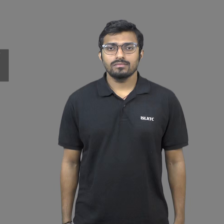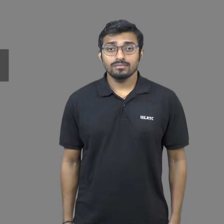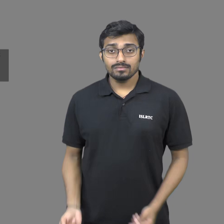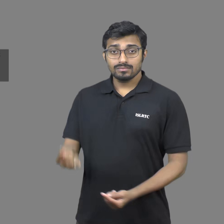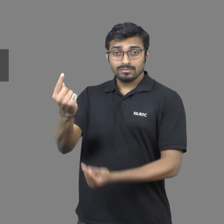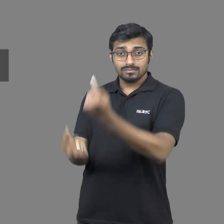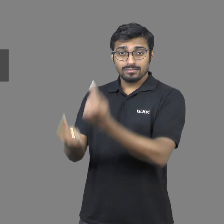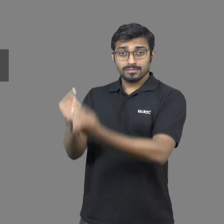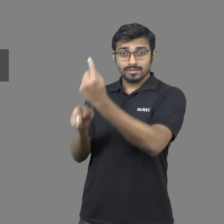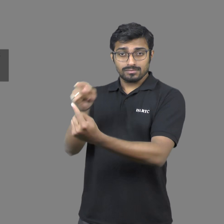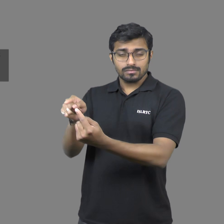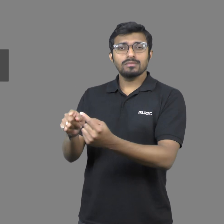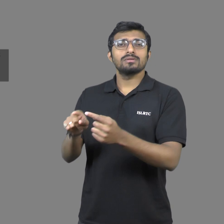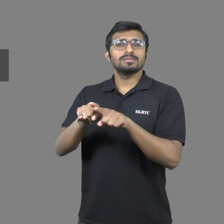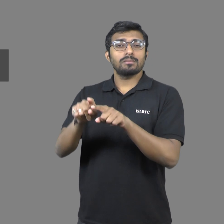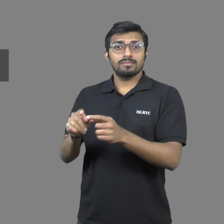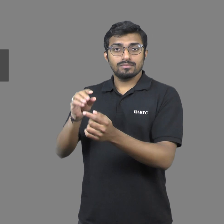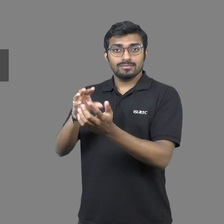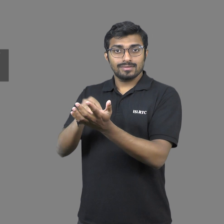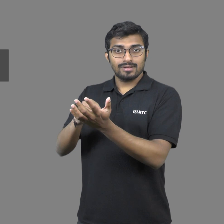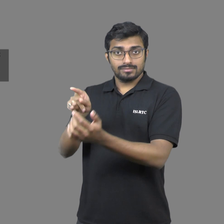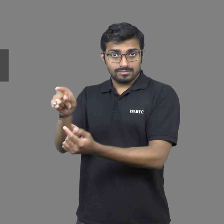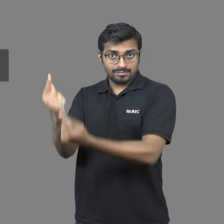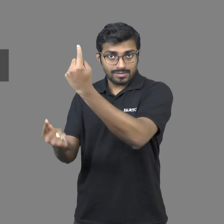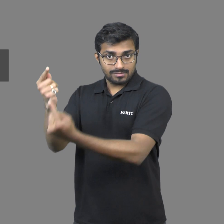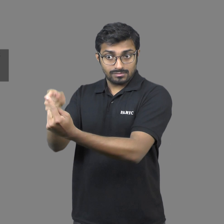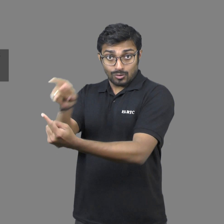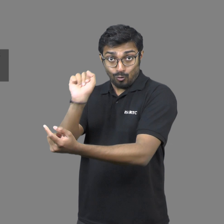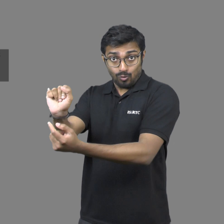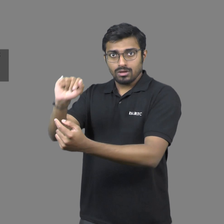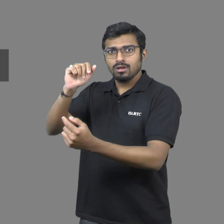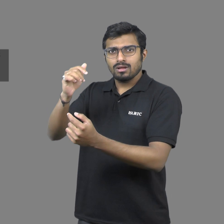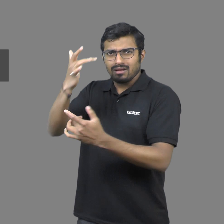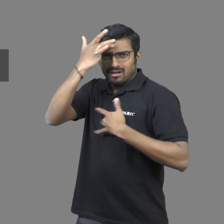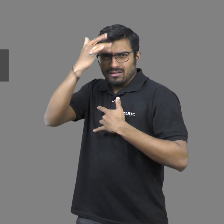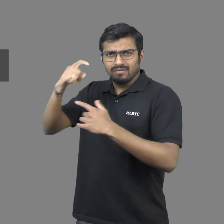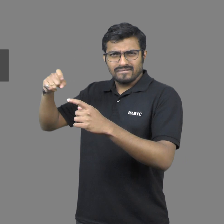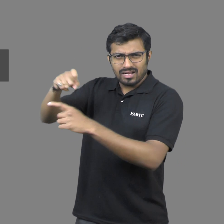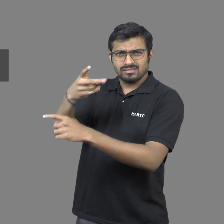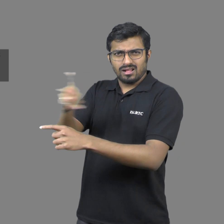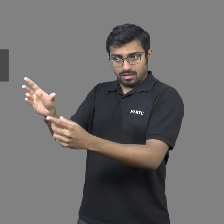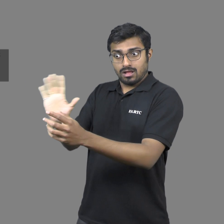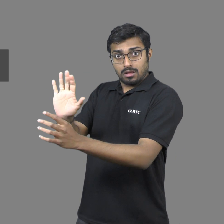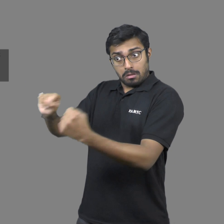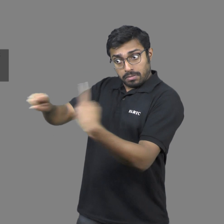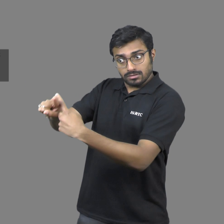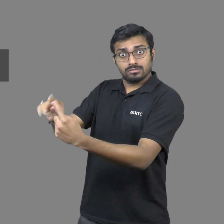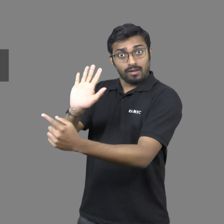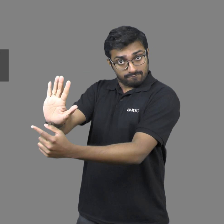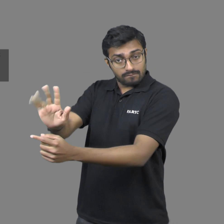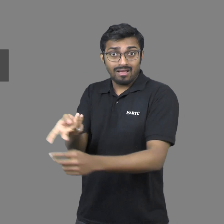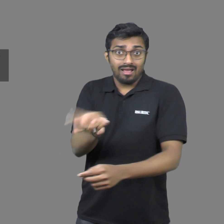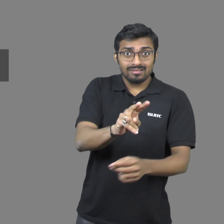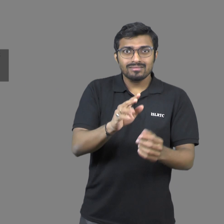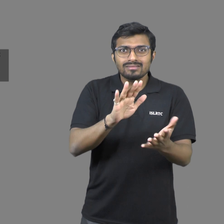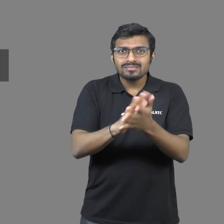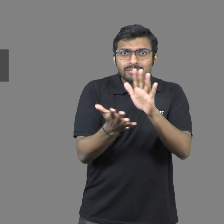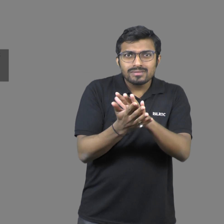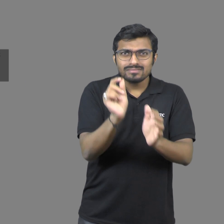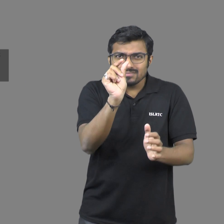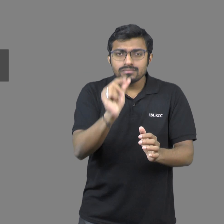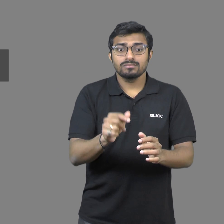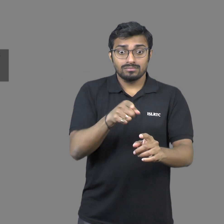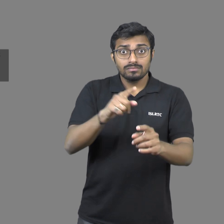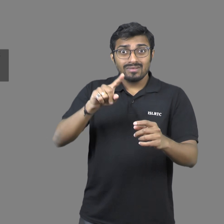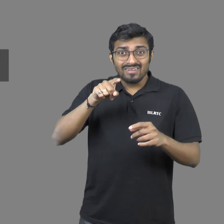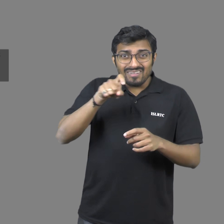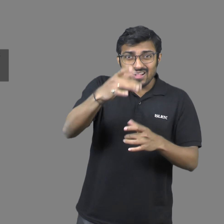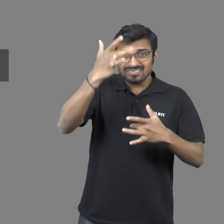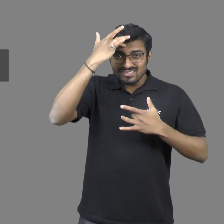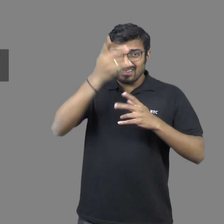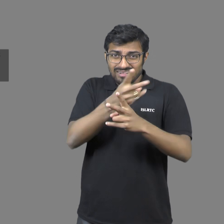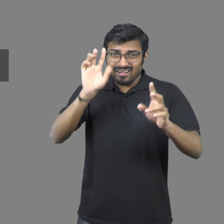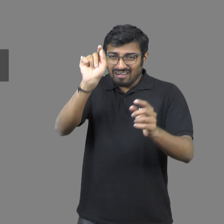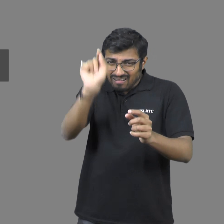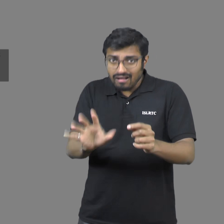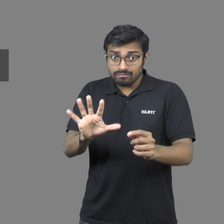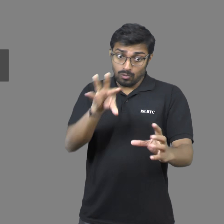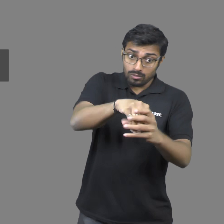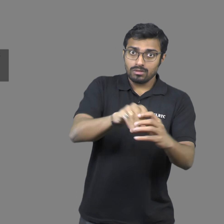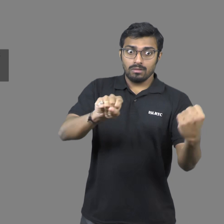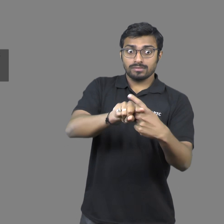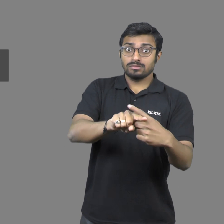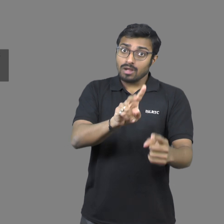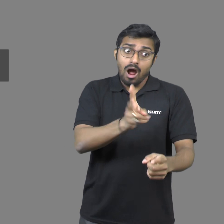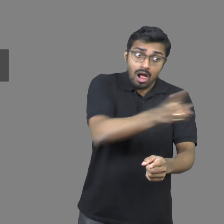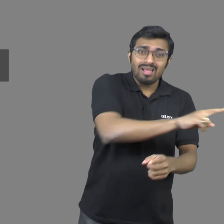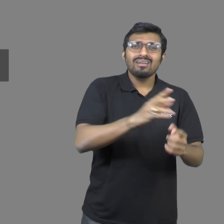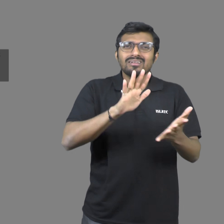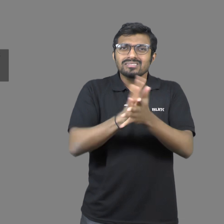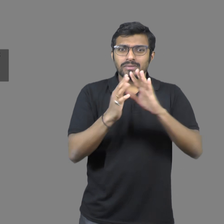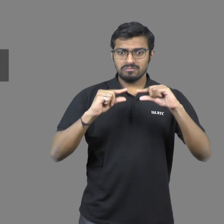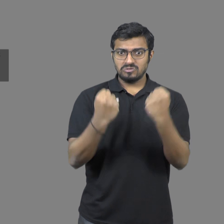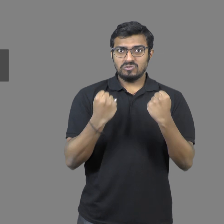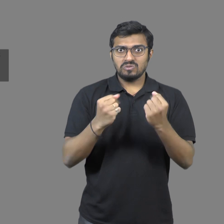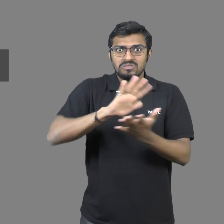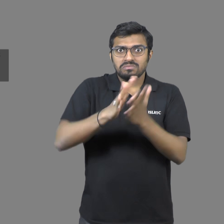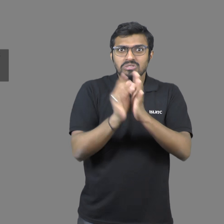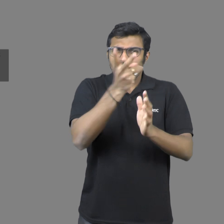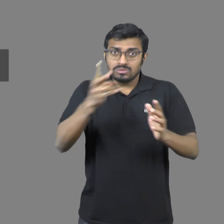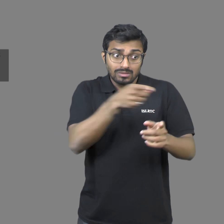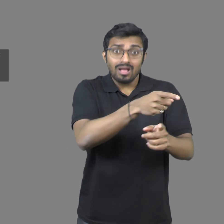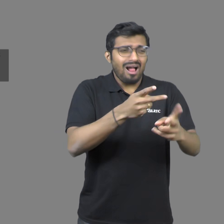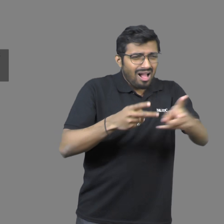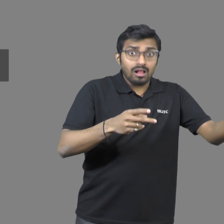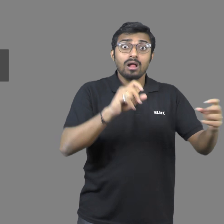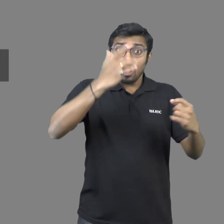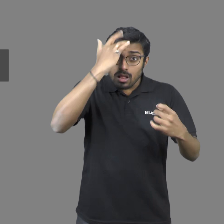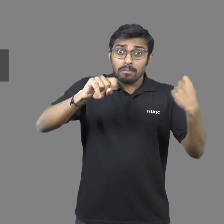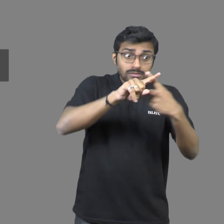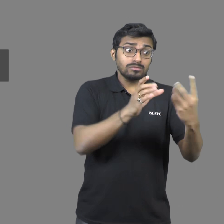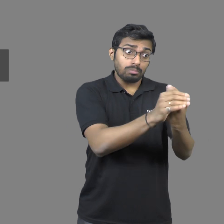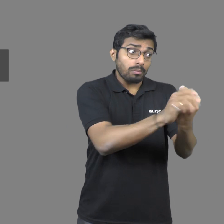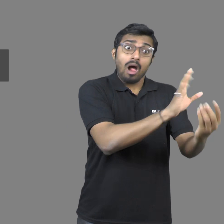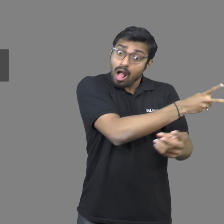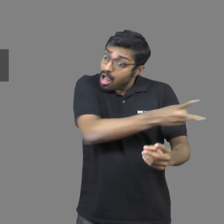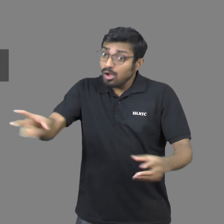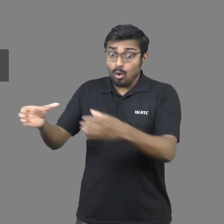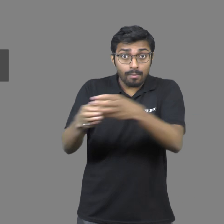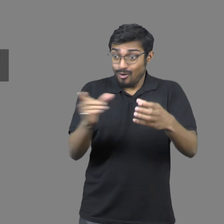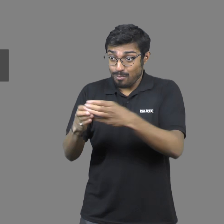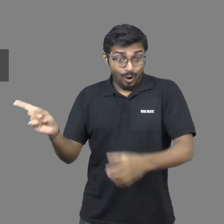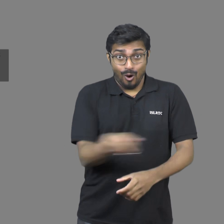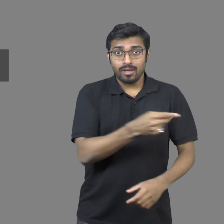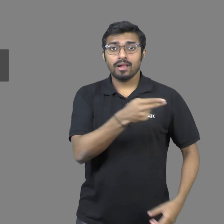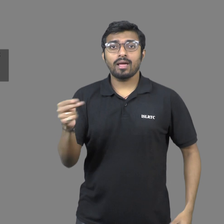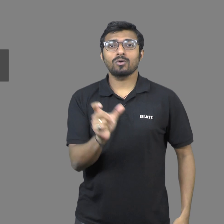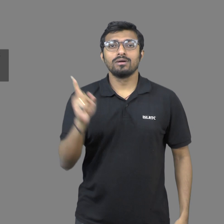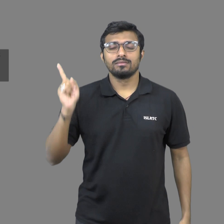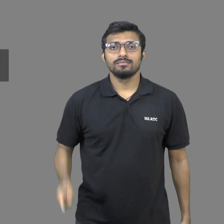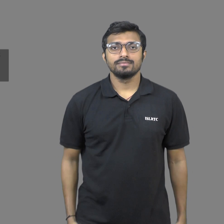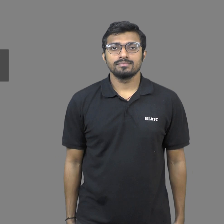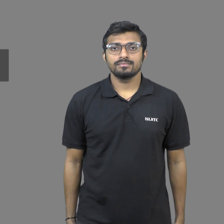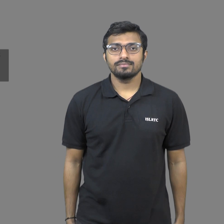On the Basis of Crops Disease